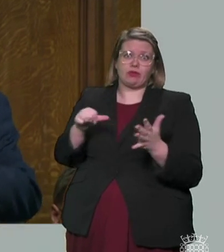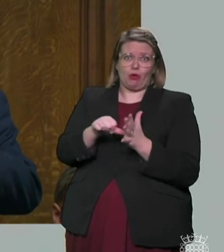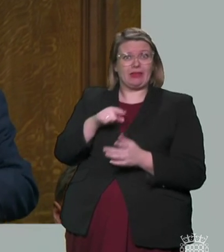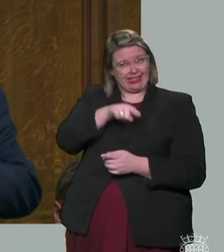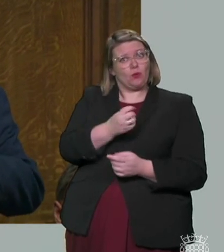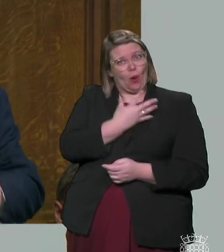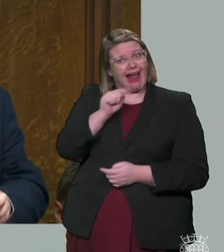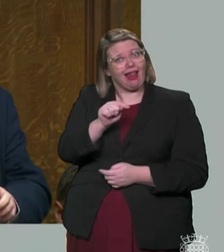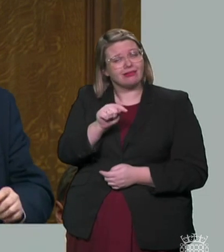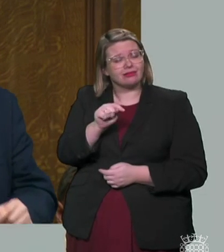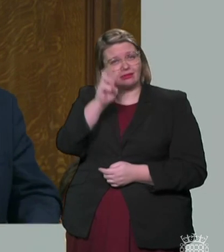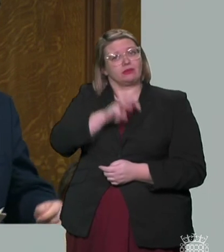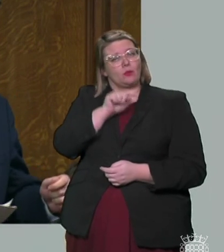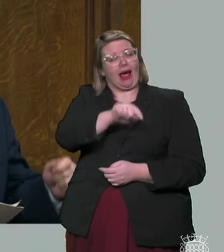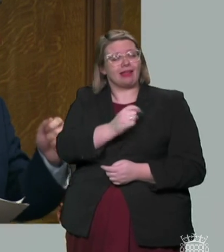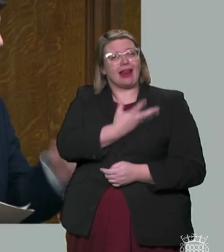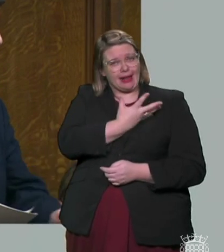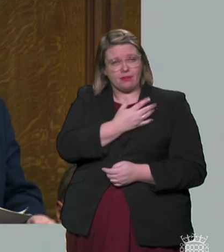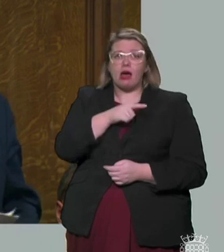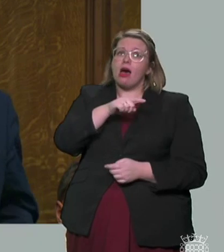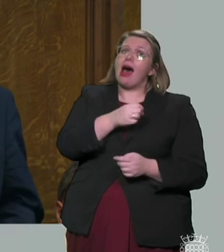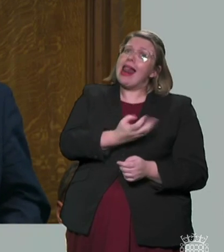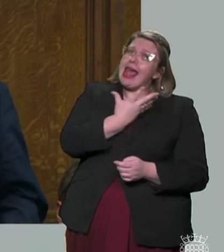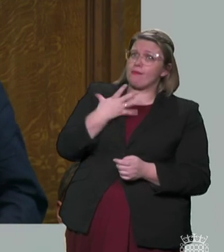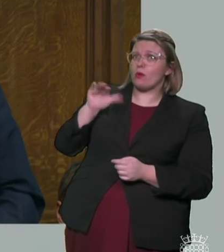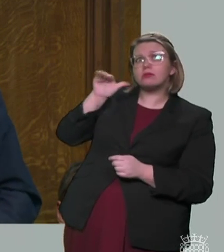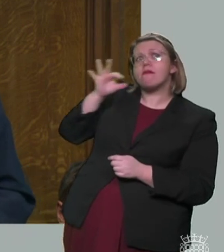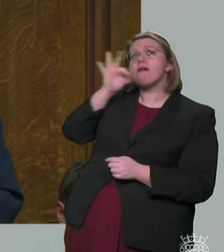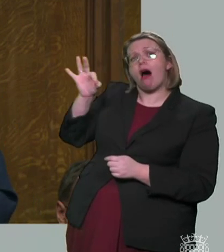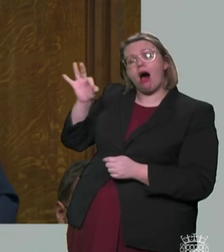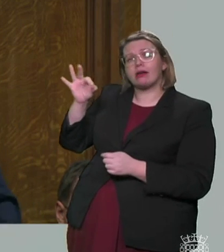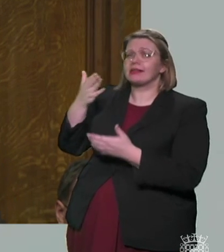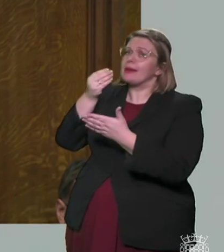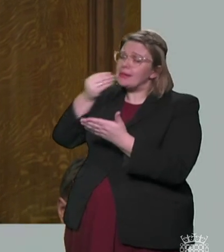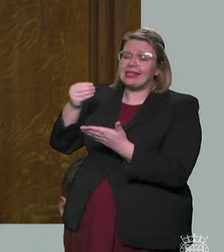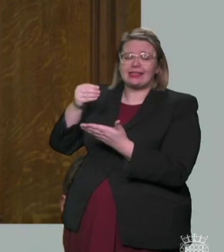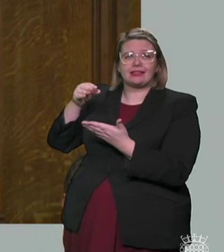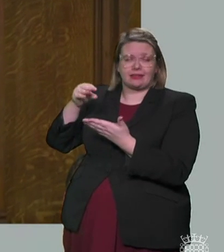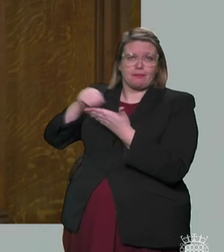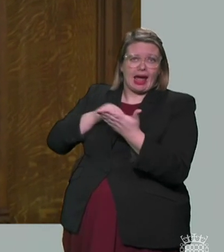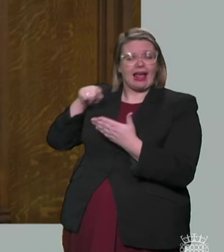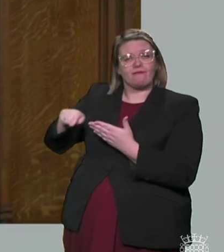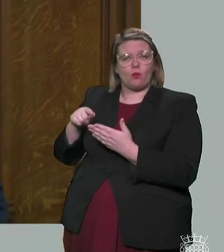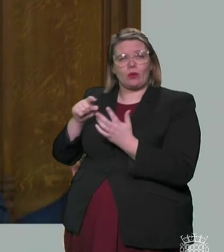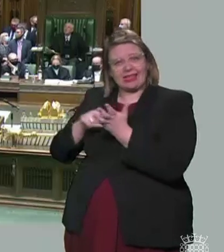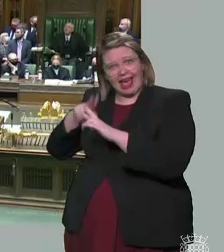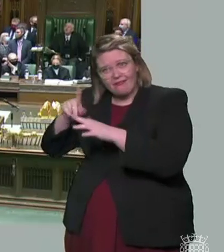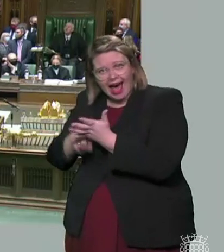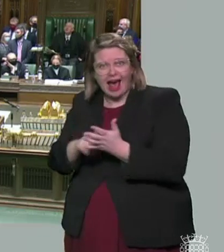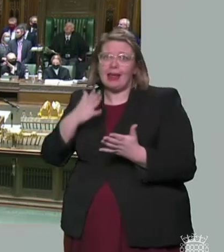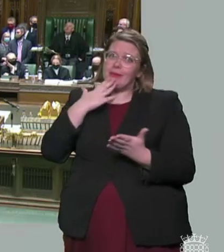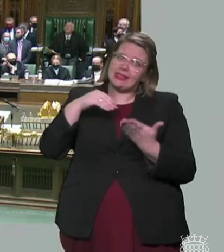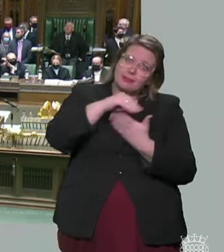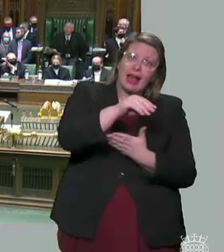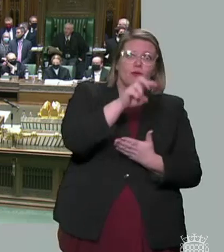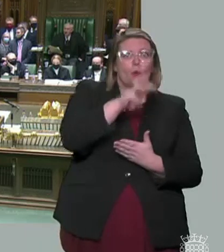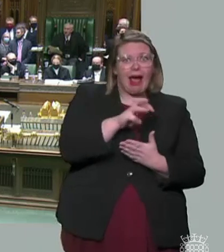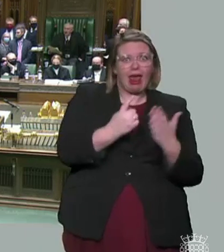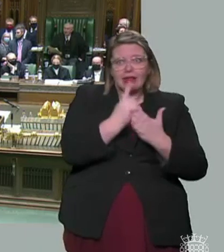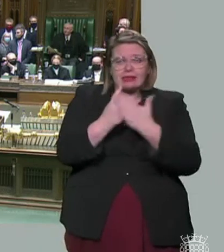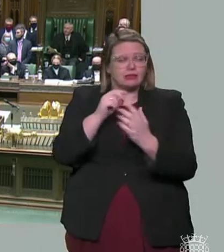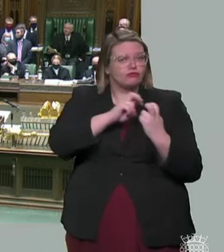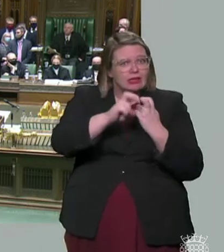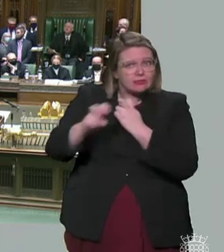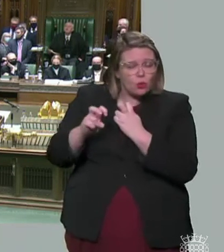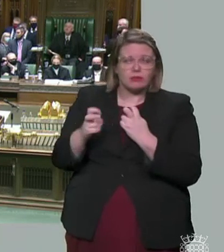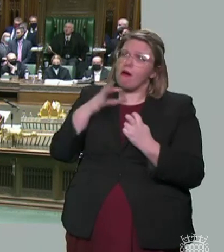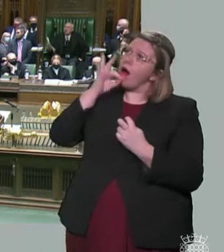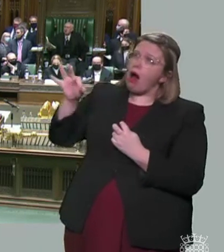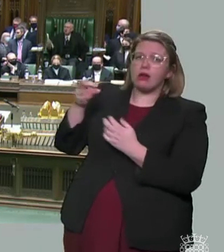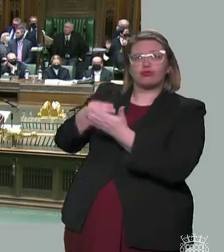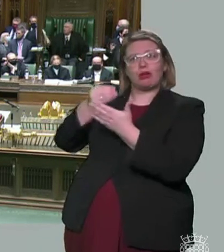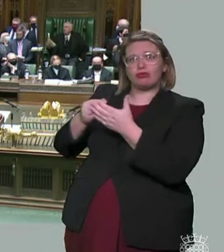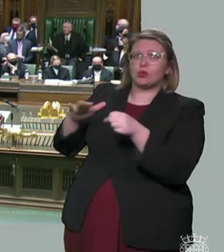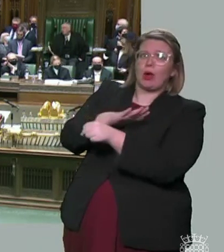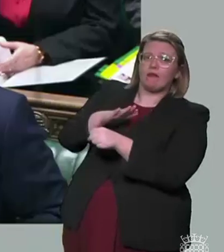It is to bang at the doors of the Treasury and demand that the taxpayer bail them out of their own ineptitude and incompetence.